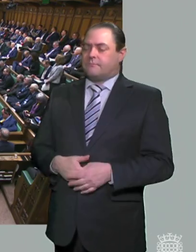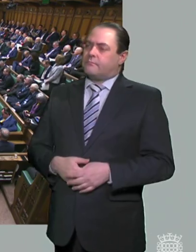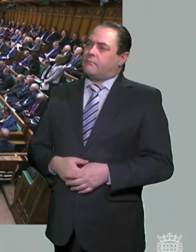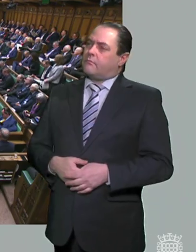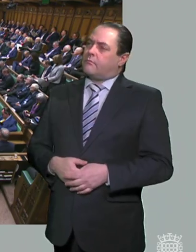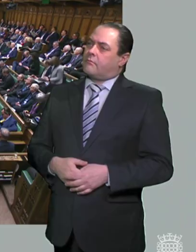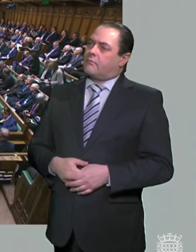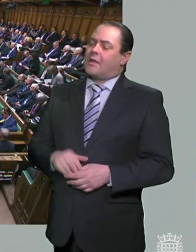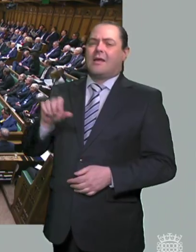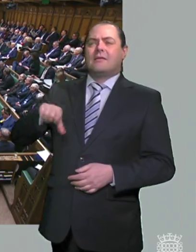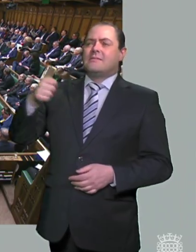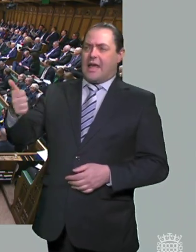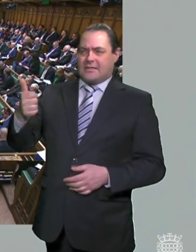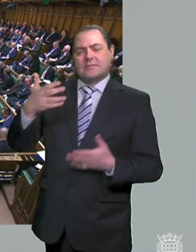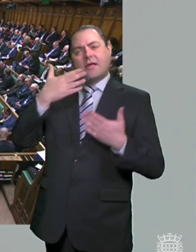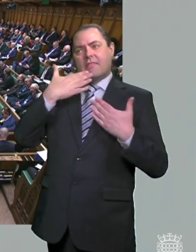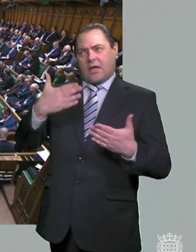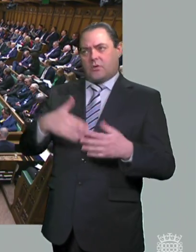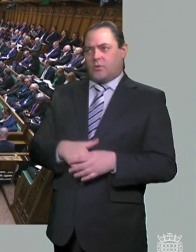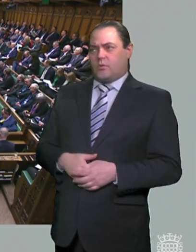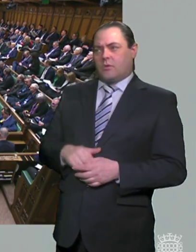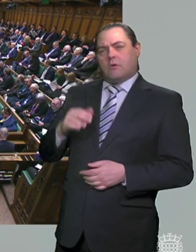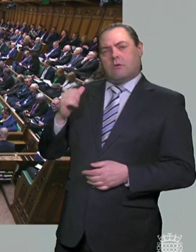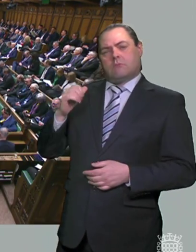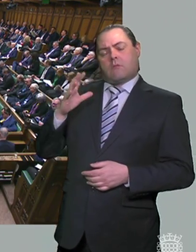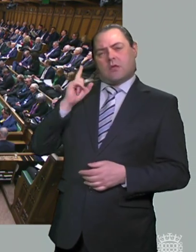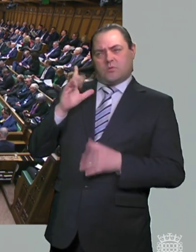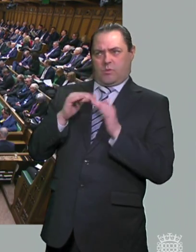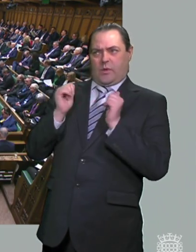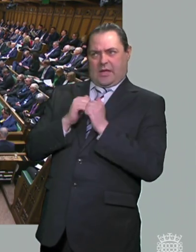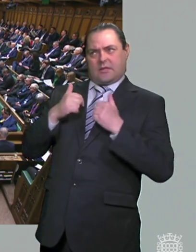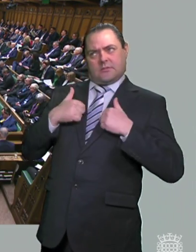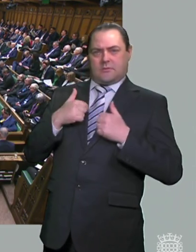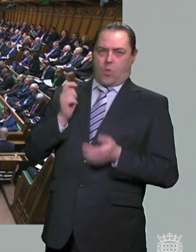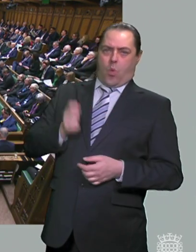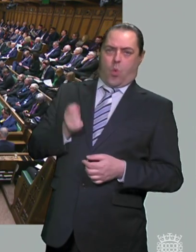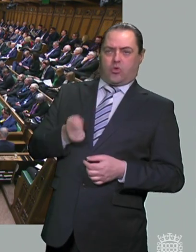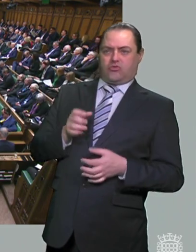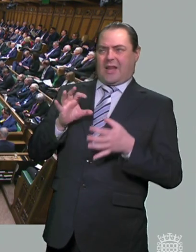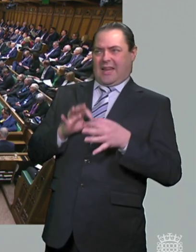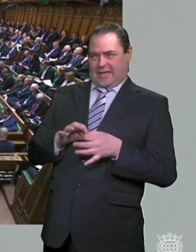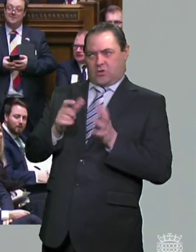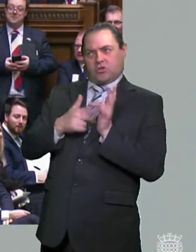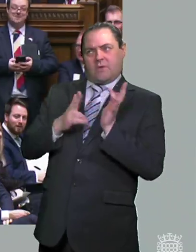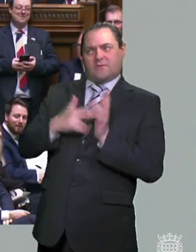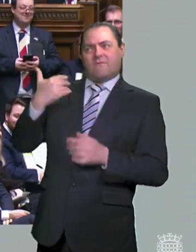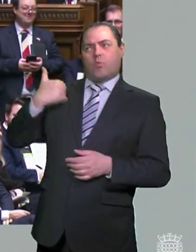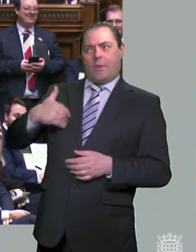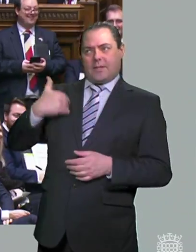Last weekend, I had the pleasure of being auctioned off for the Conservative Women’s Organisation.